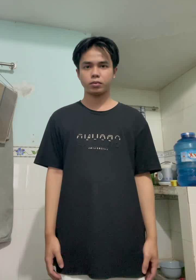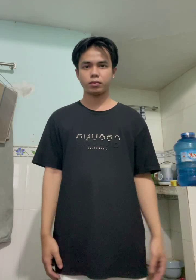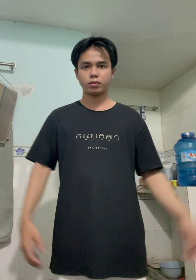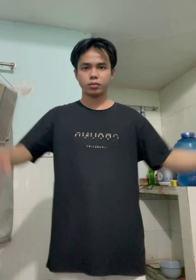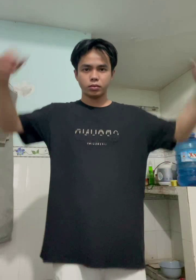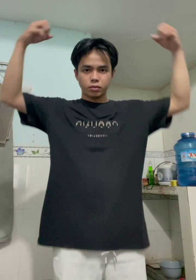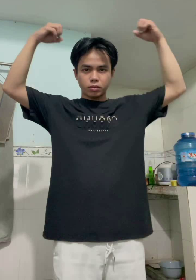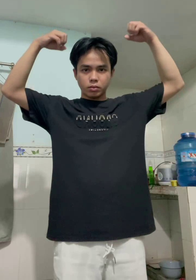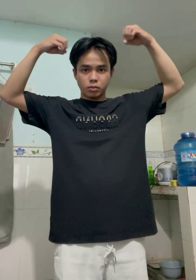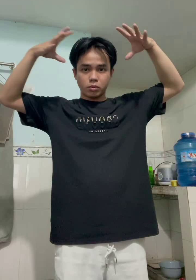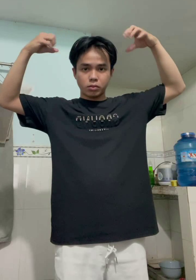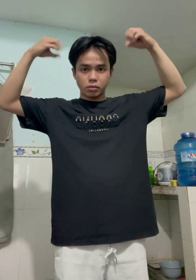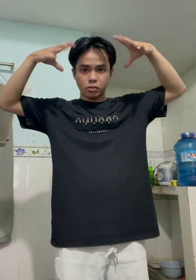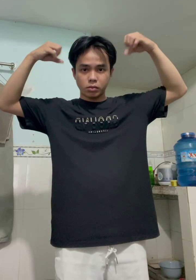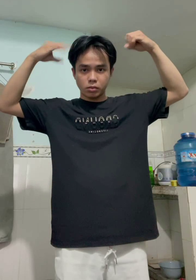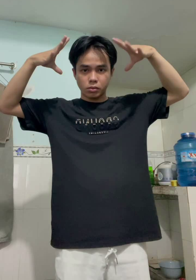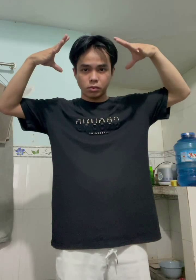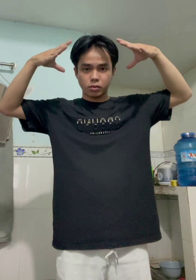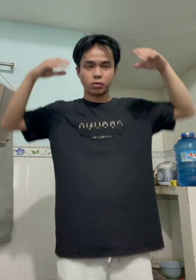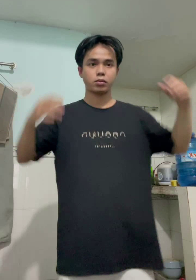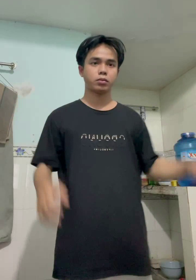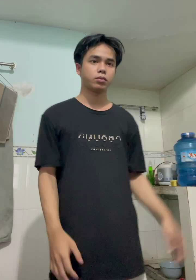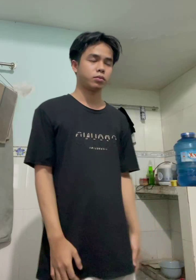mua